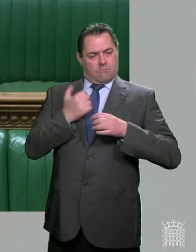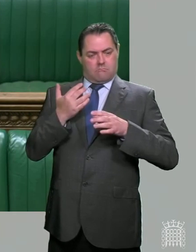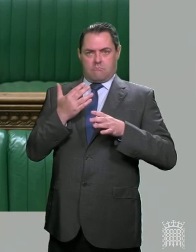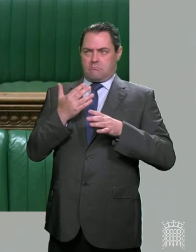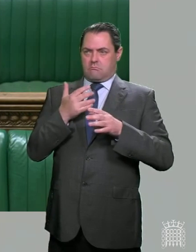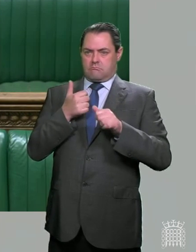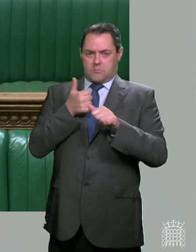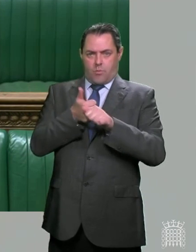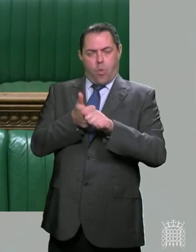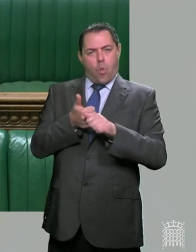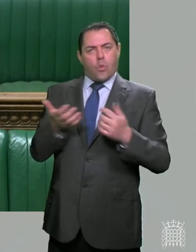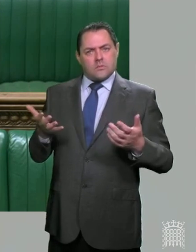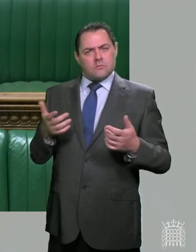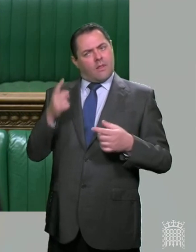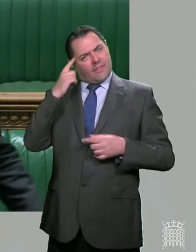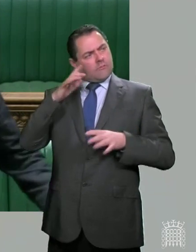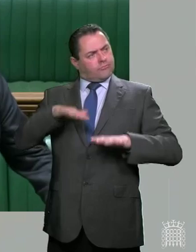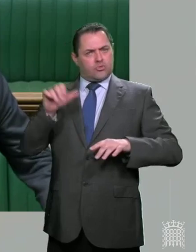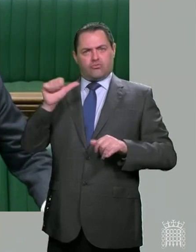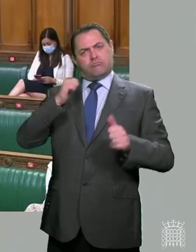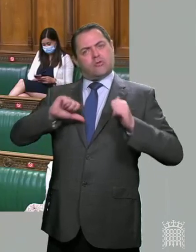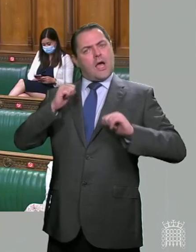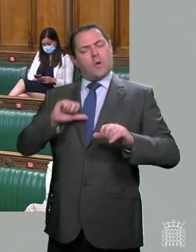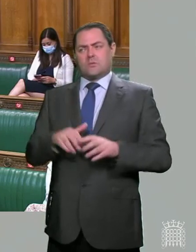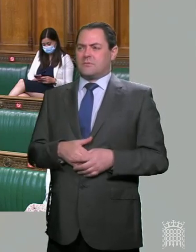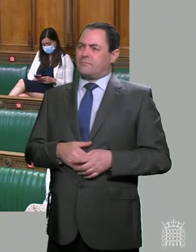The people of this country should be very proud of what we are achieving.